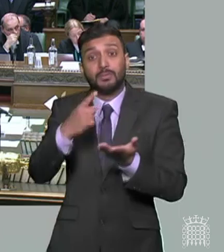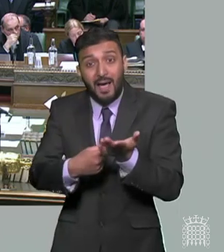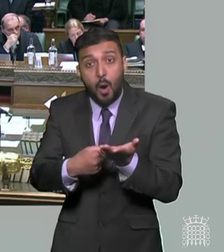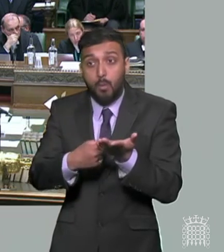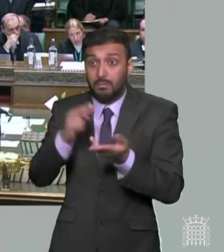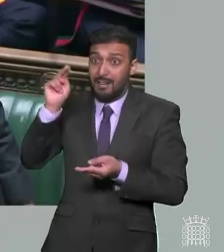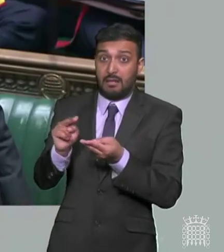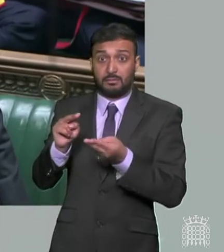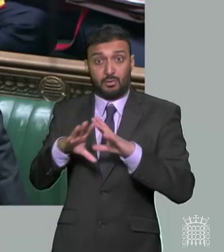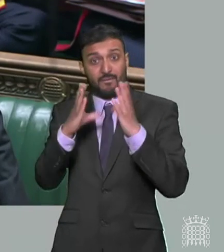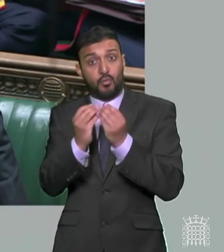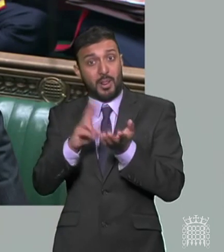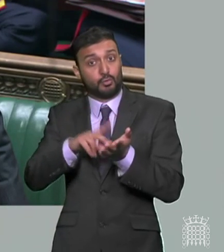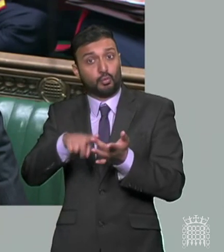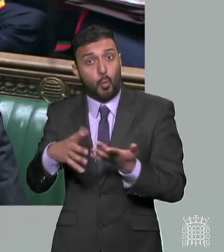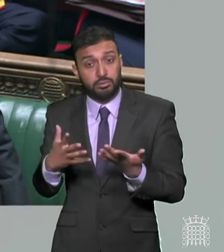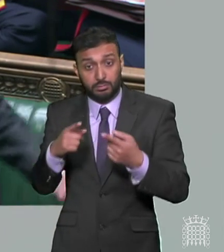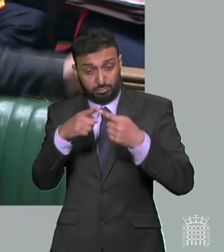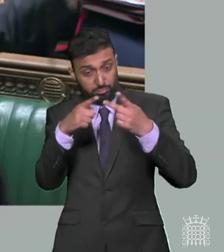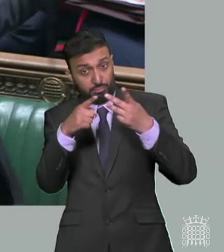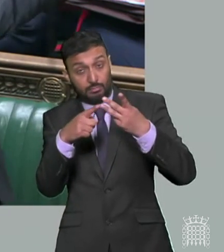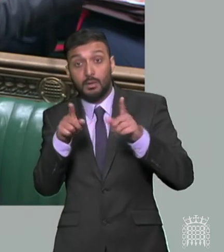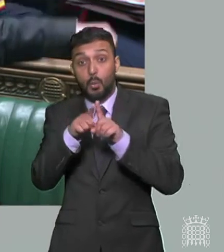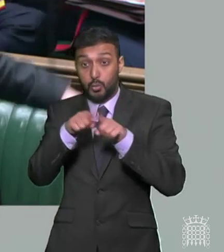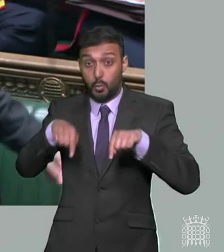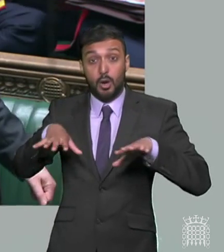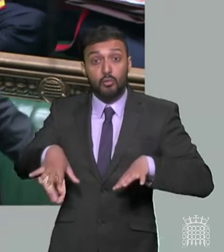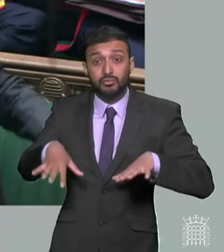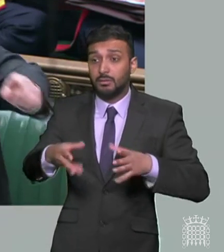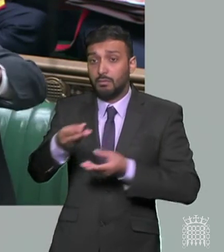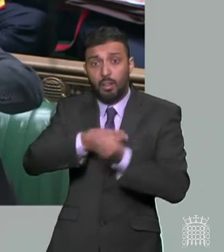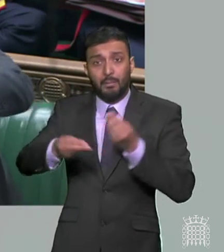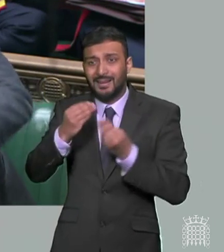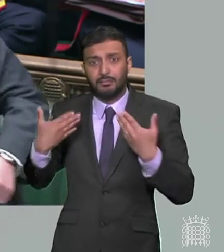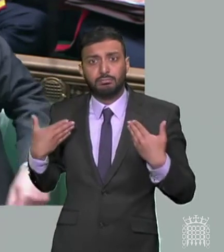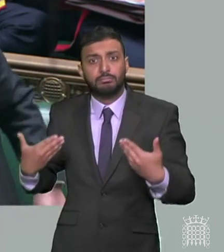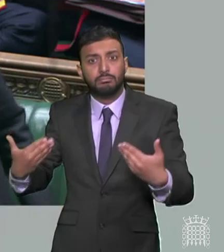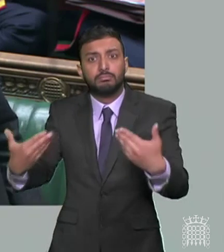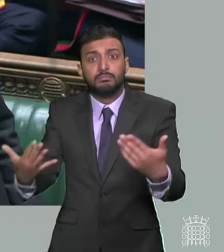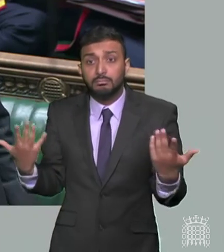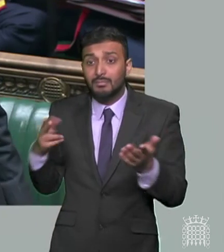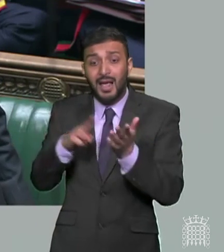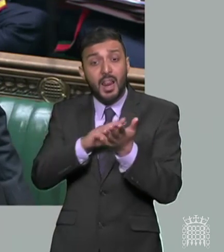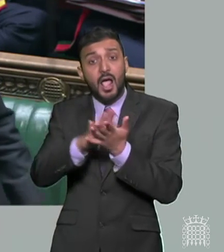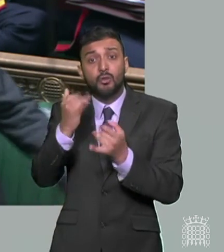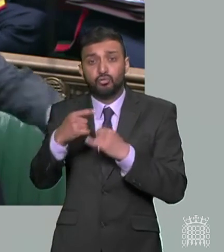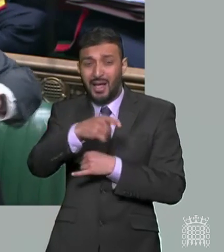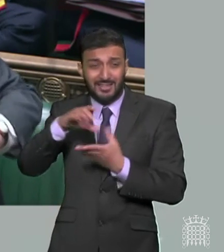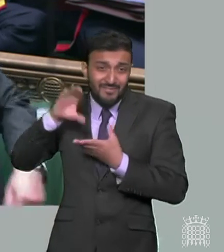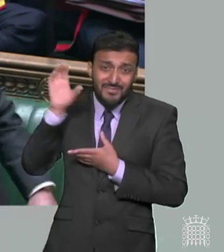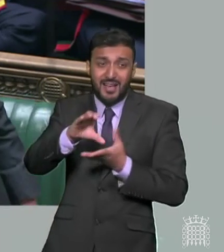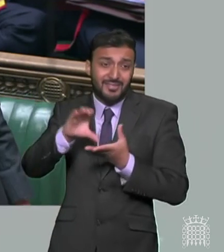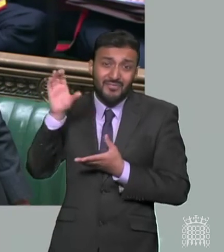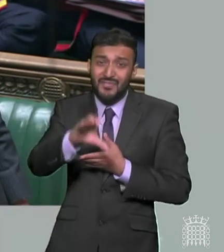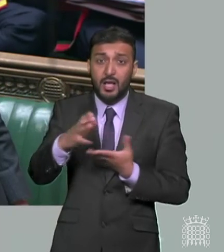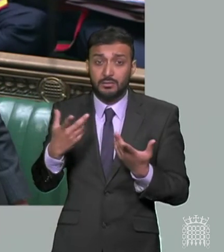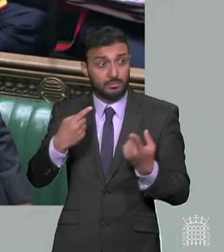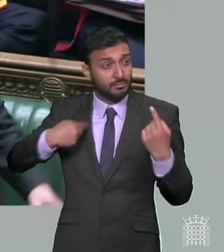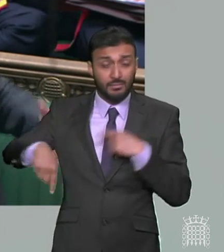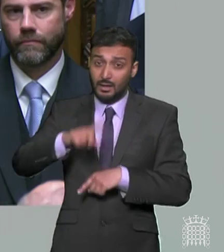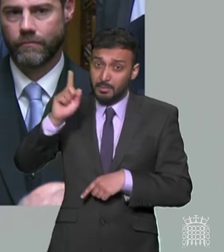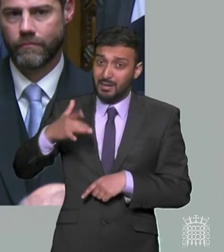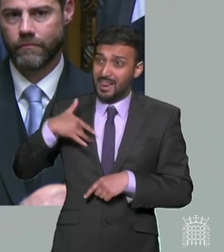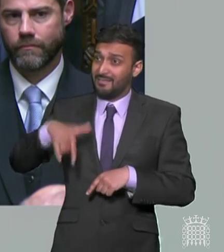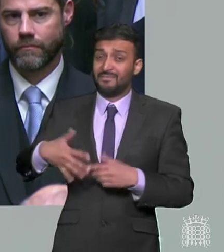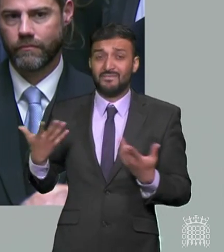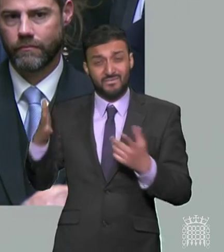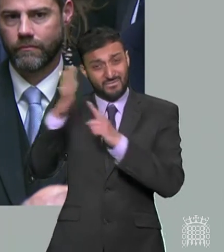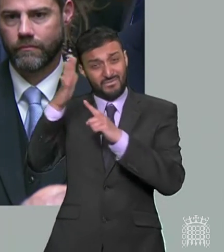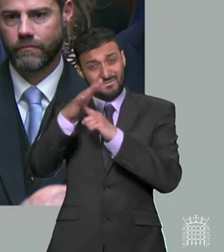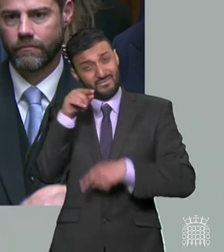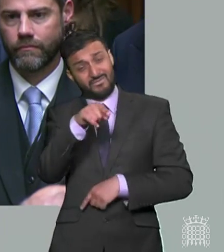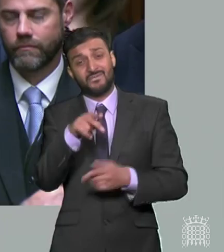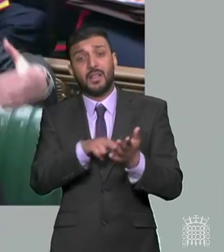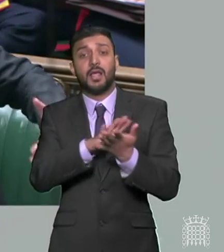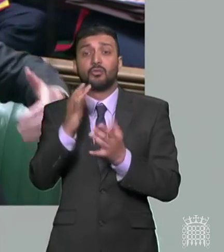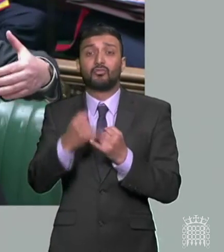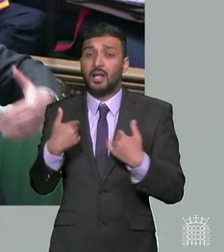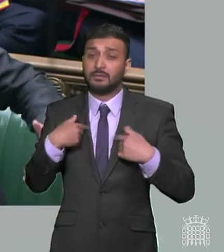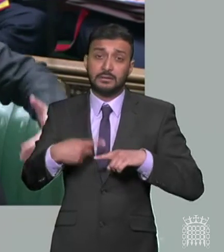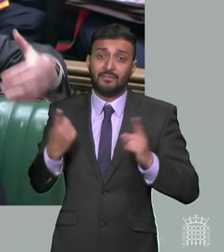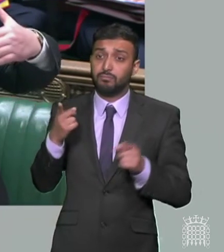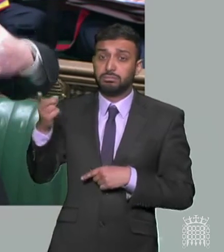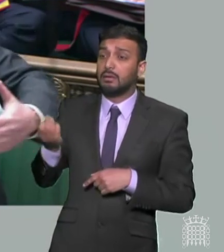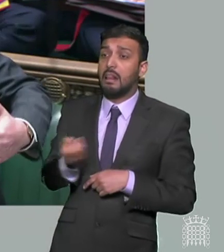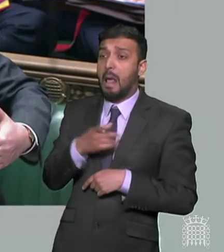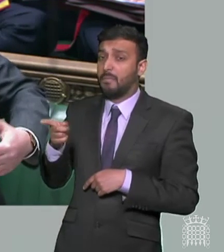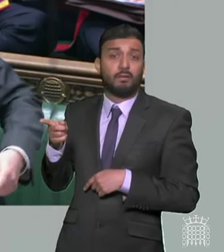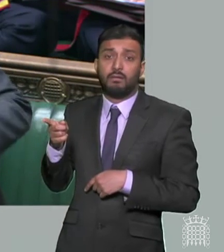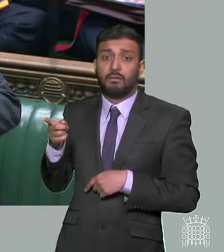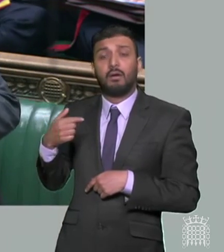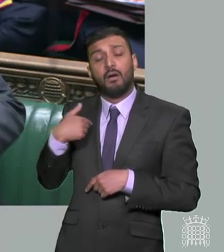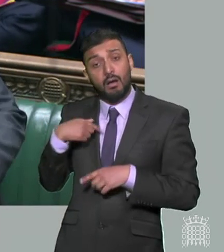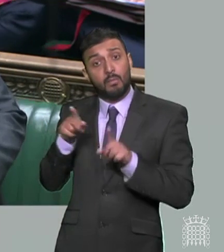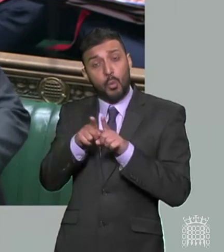What we are also doing is taking our country and our economy forward, investing in our NHS, which is a priority for the people of this country—unlike for the Labour party—and ensuring that we have record creation of jobs.